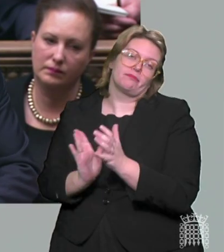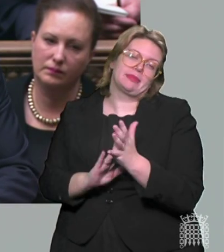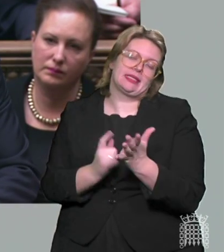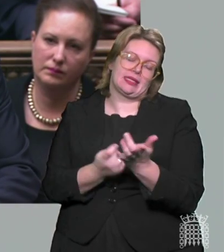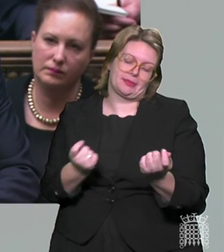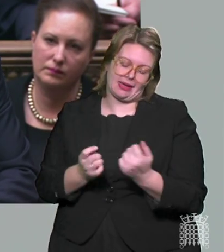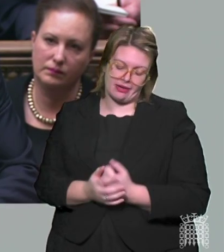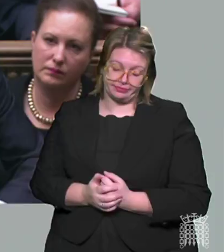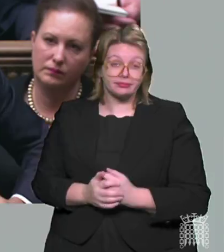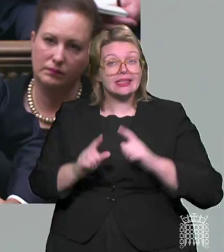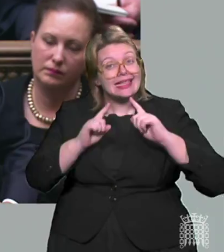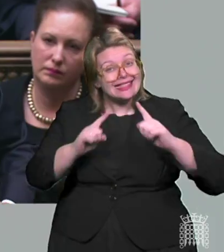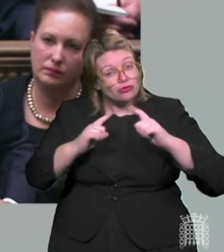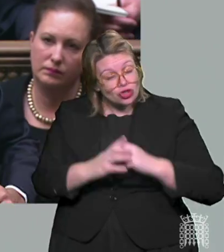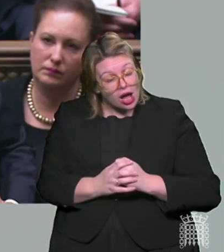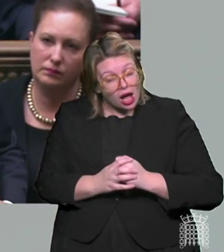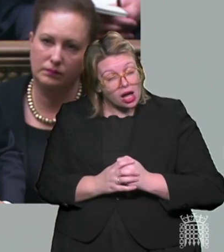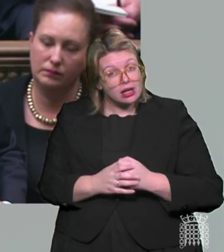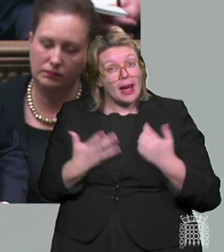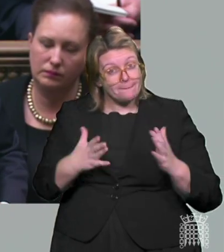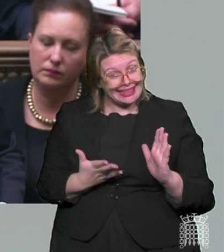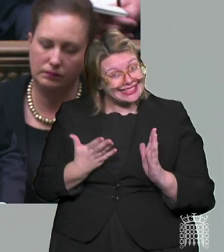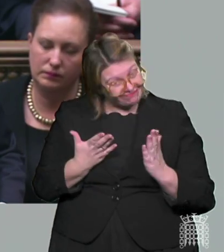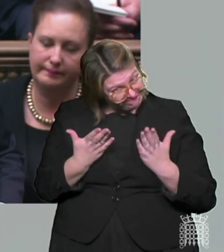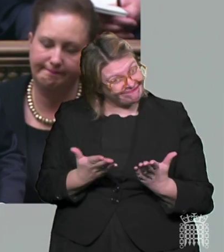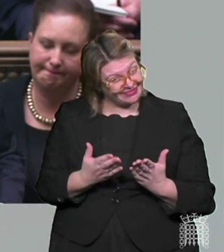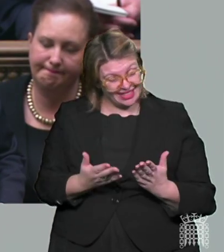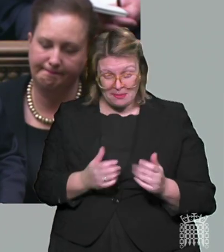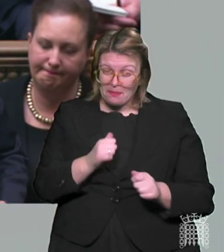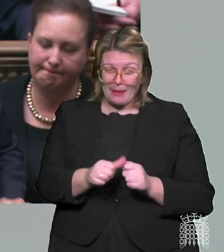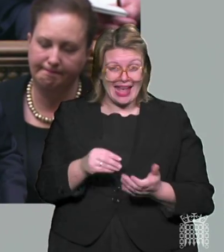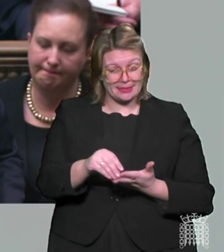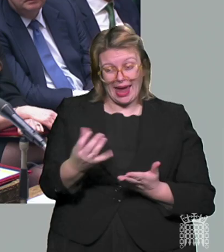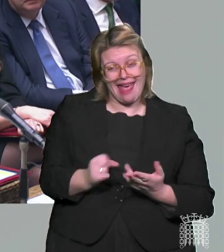When it comes to teachers, we have actually given them the highest pay rise in 30 years.